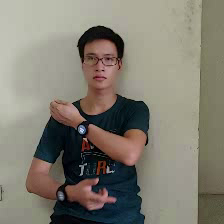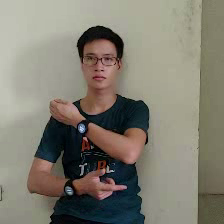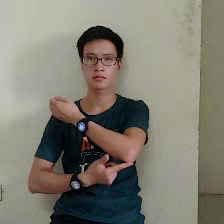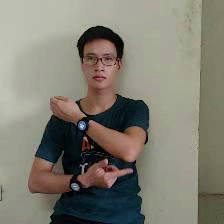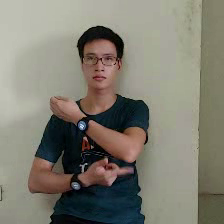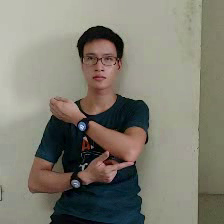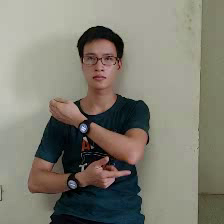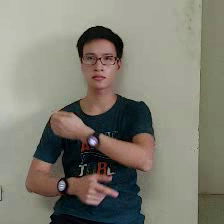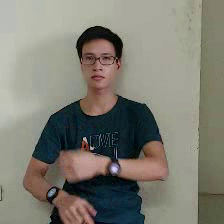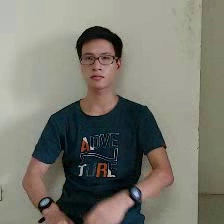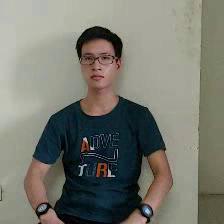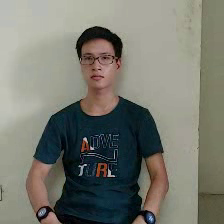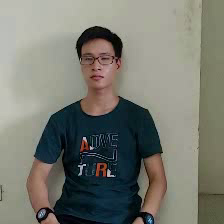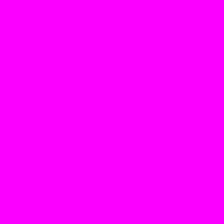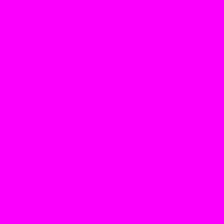Cám dỗ